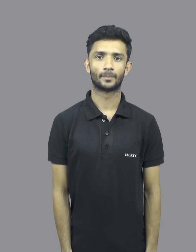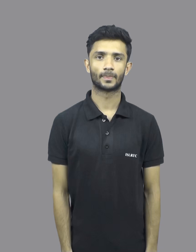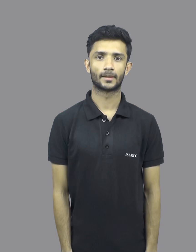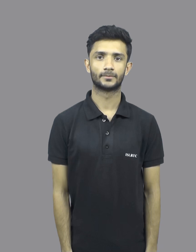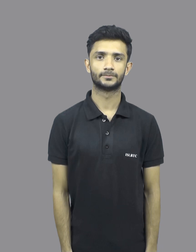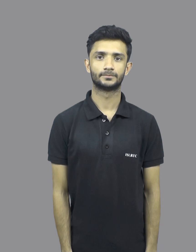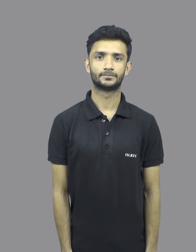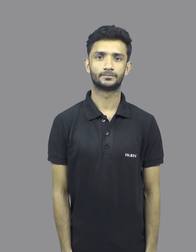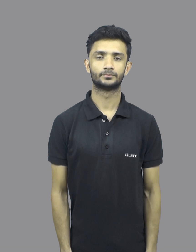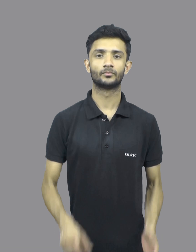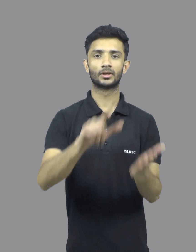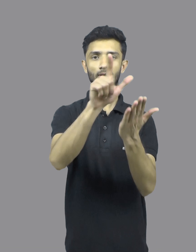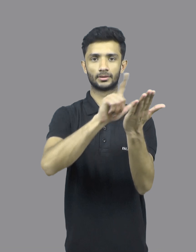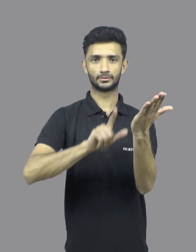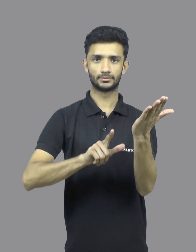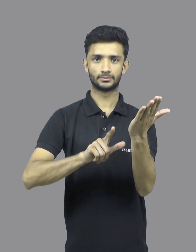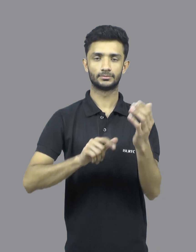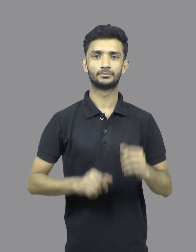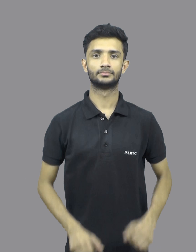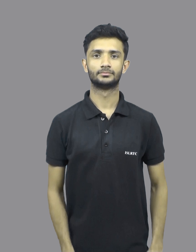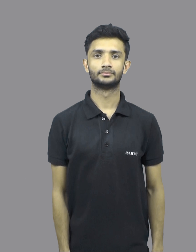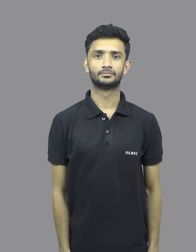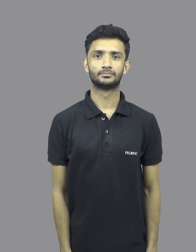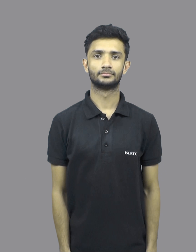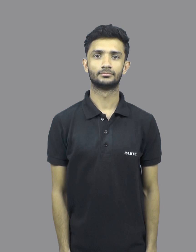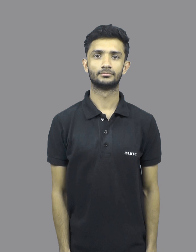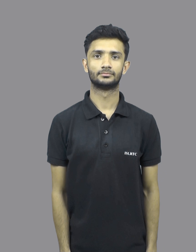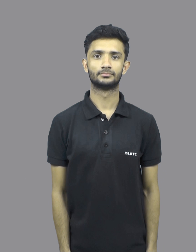Letter